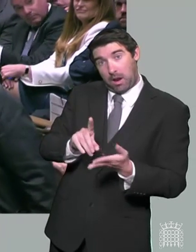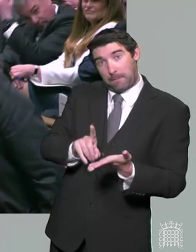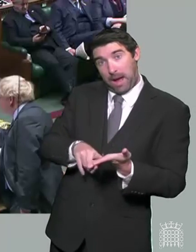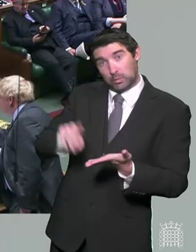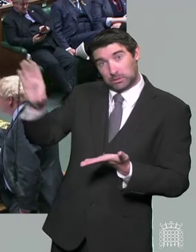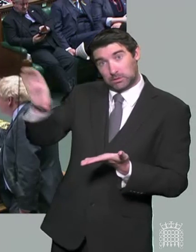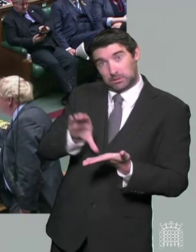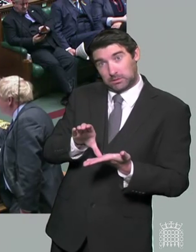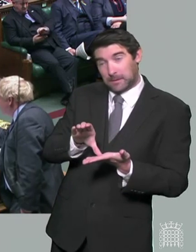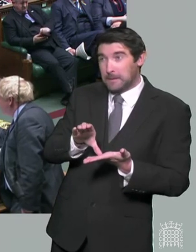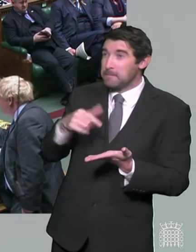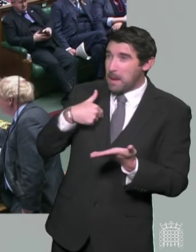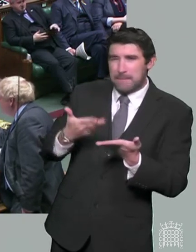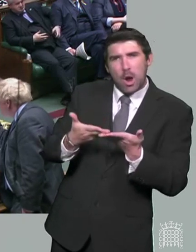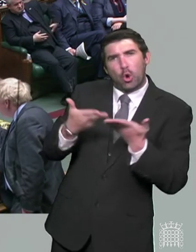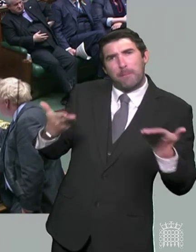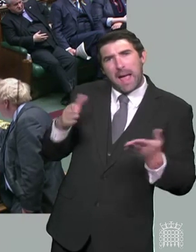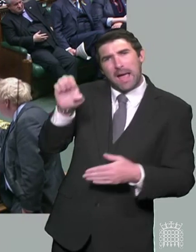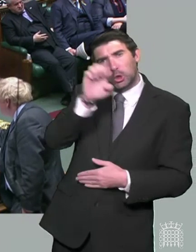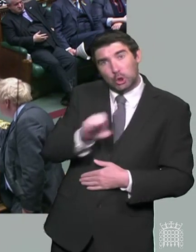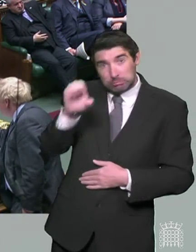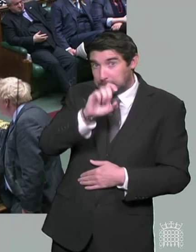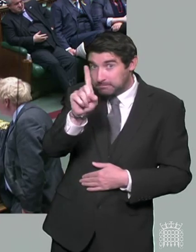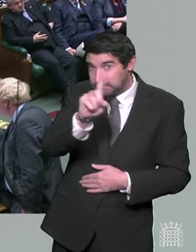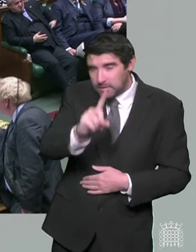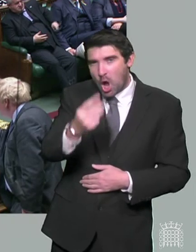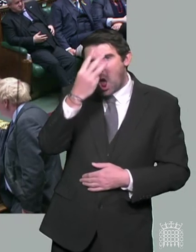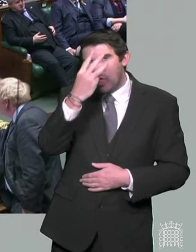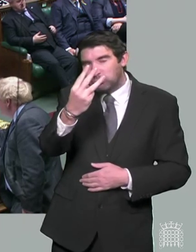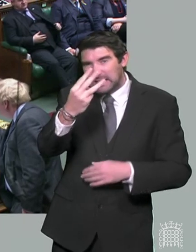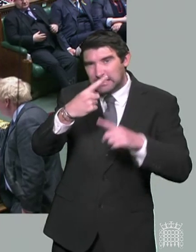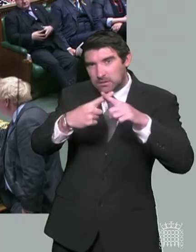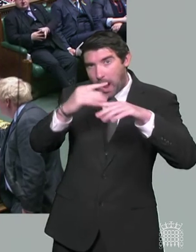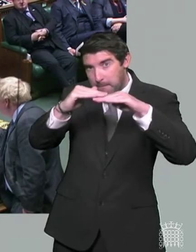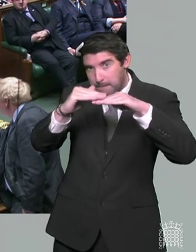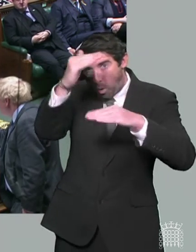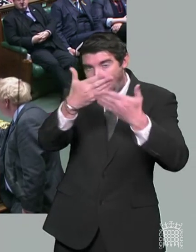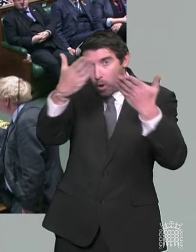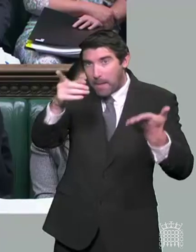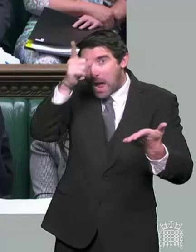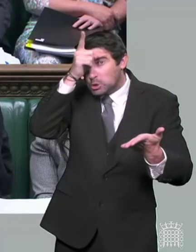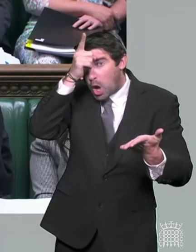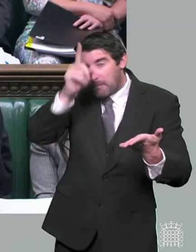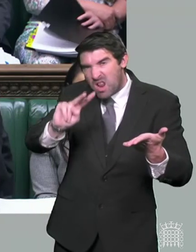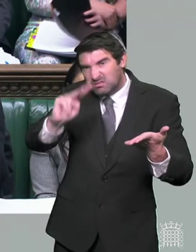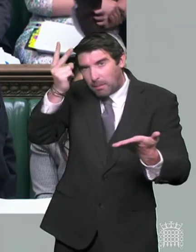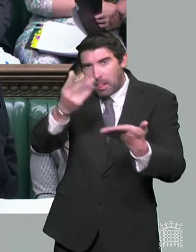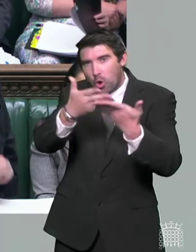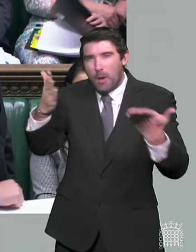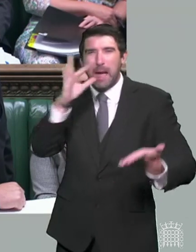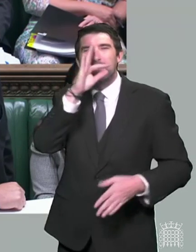He does not like these European comparisons; let us make them for him. That is three times as much as Germany, twice as much as France.